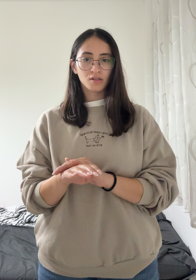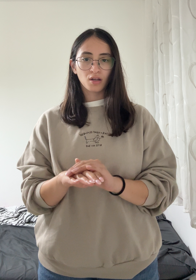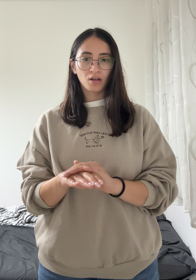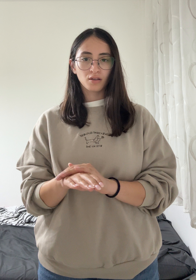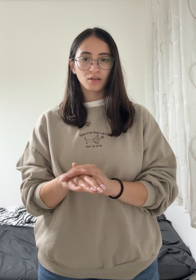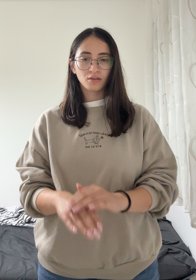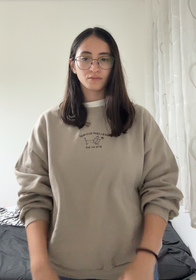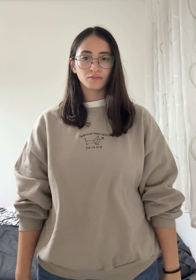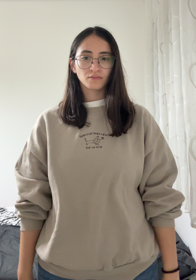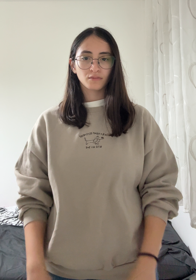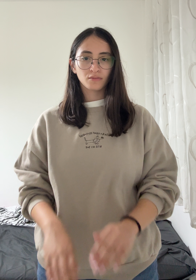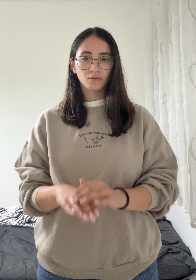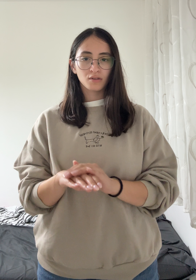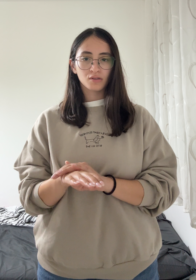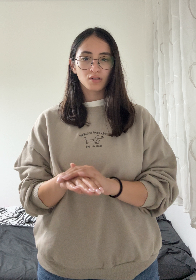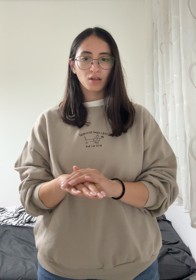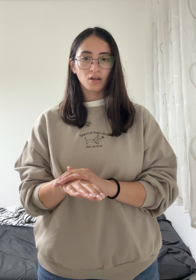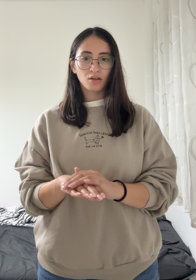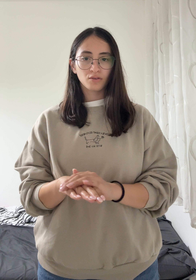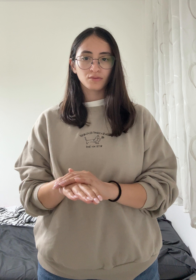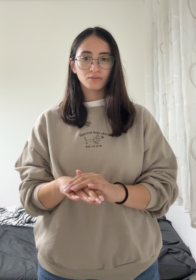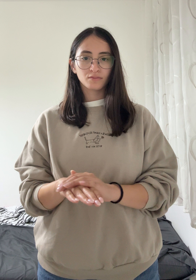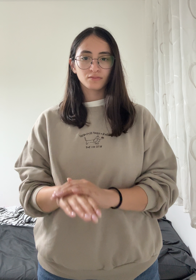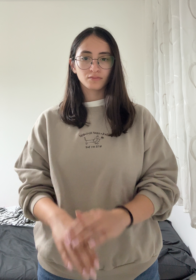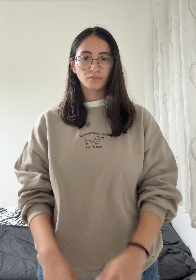סליחה